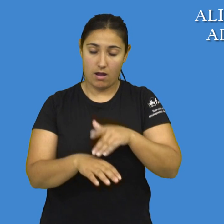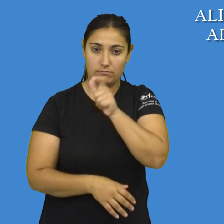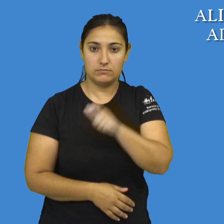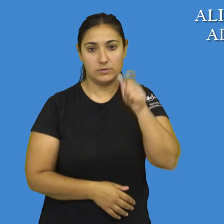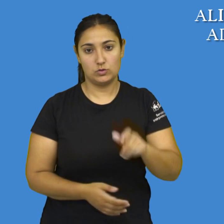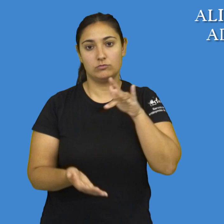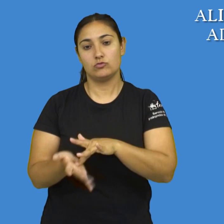persona